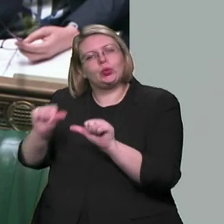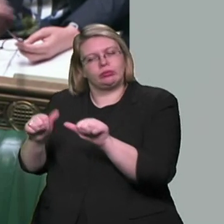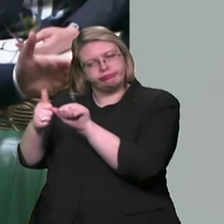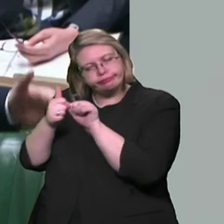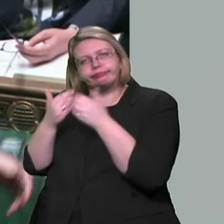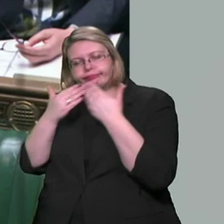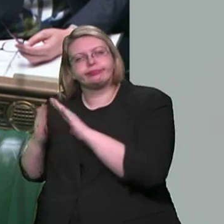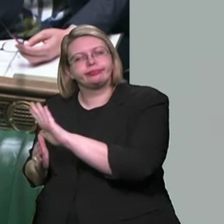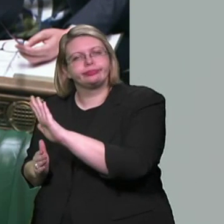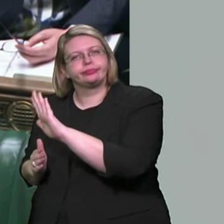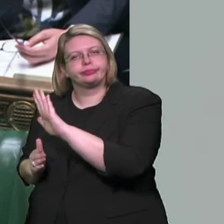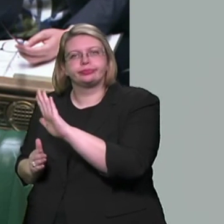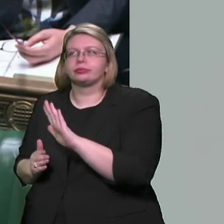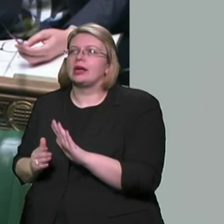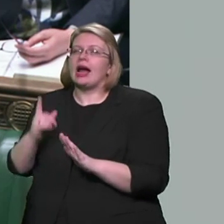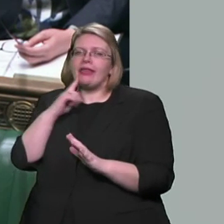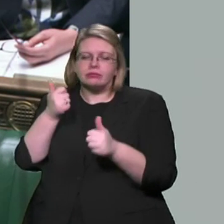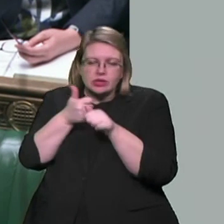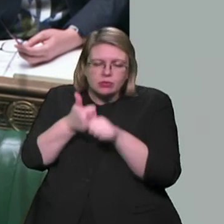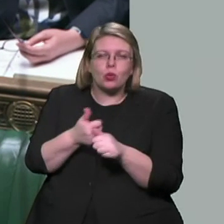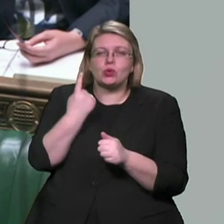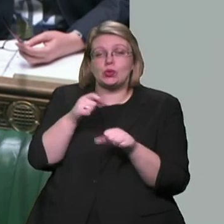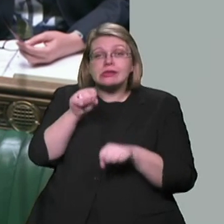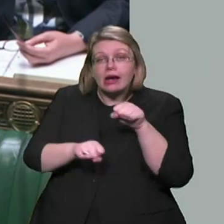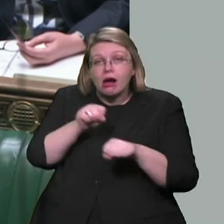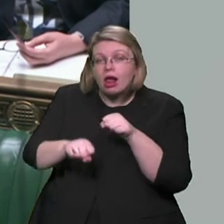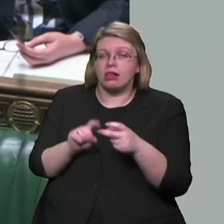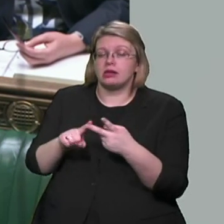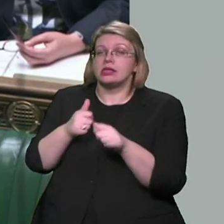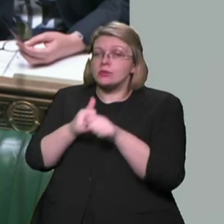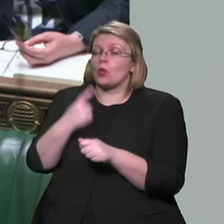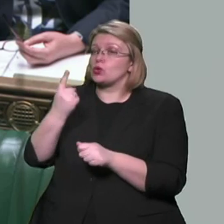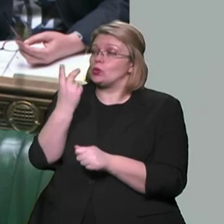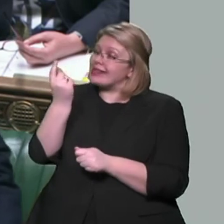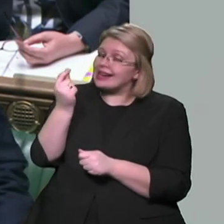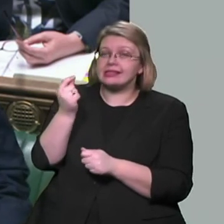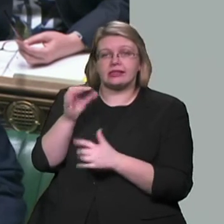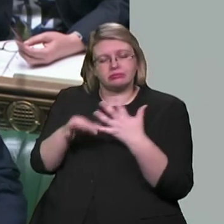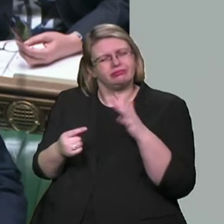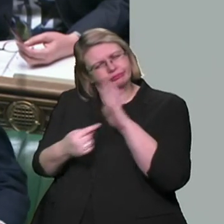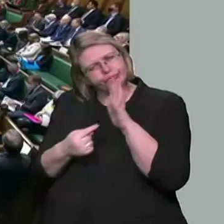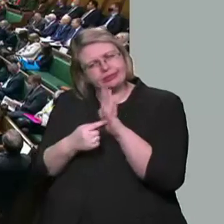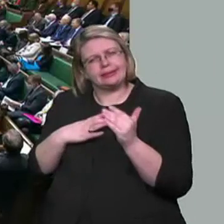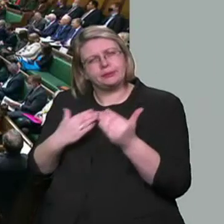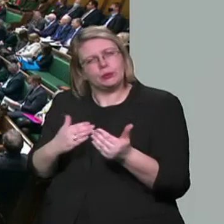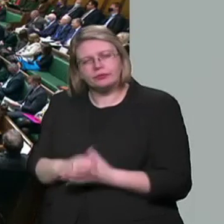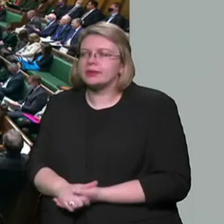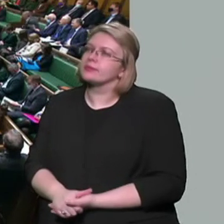It will be a boon for cyclists and a boon for taxi drivers, and it is high time we did it.